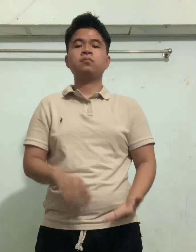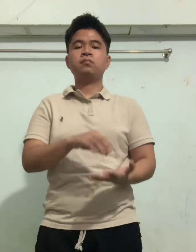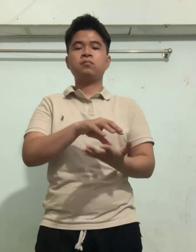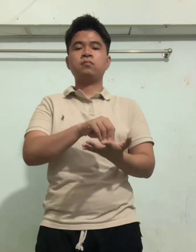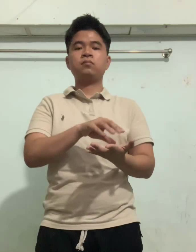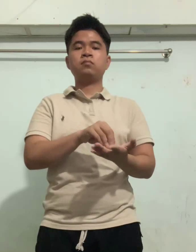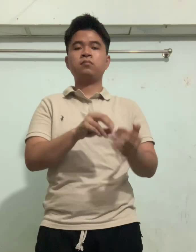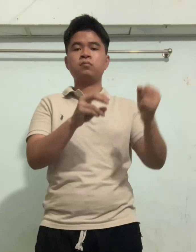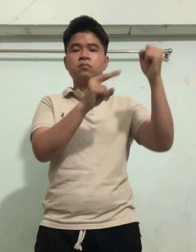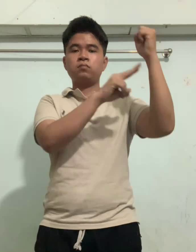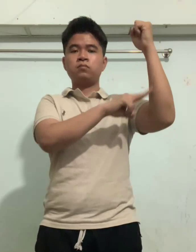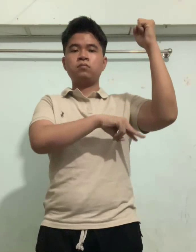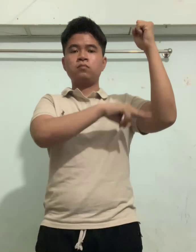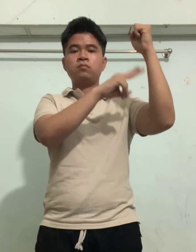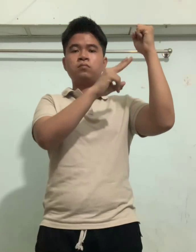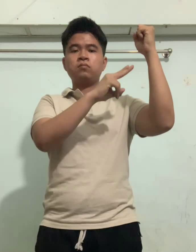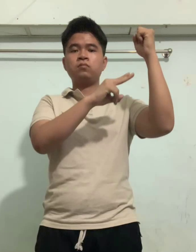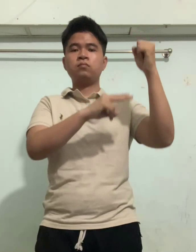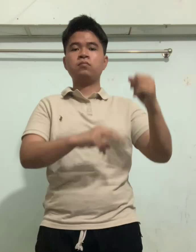tieng viet